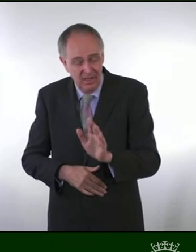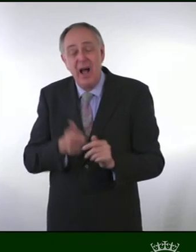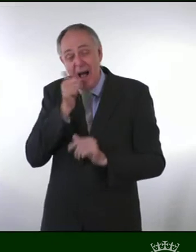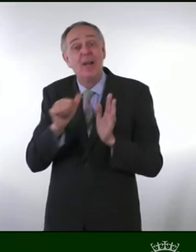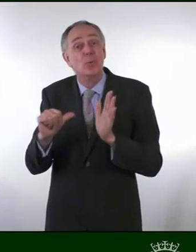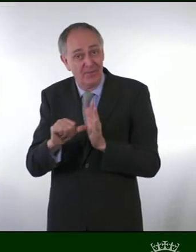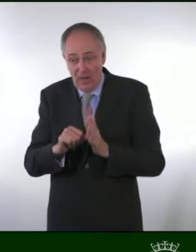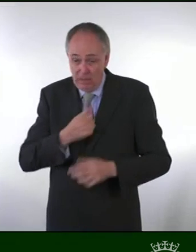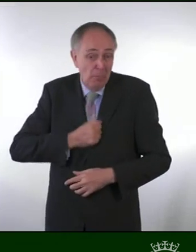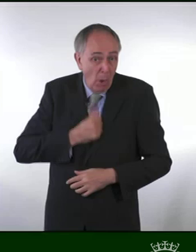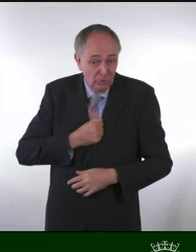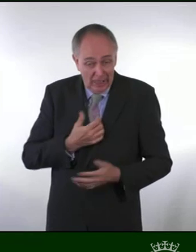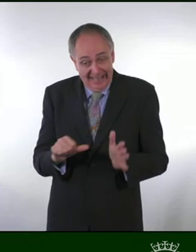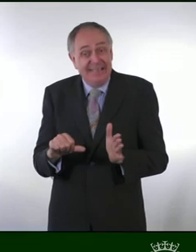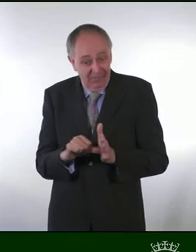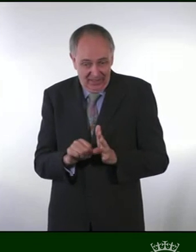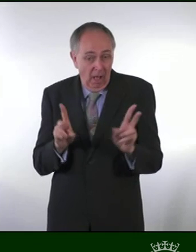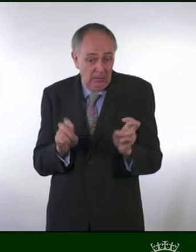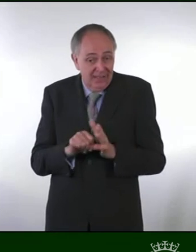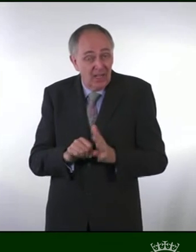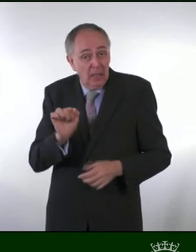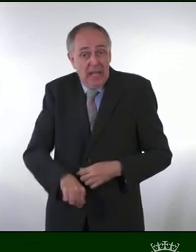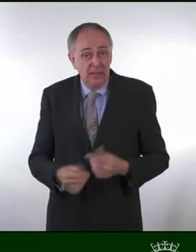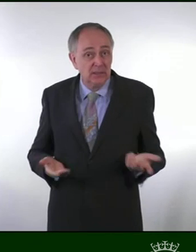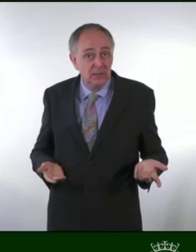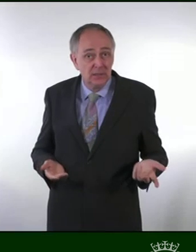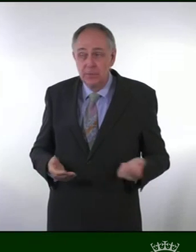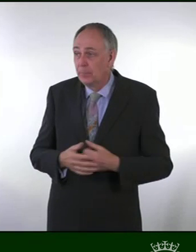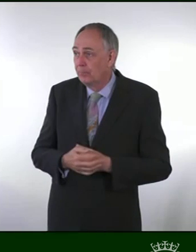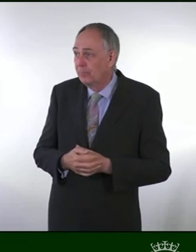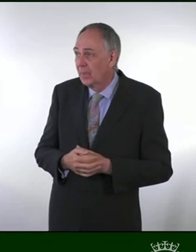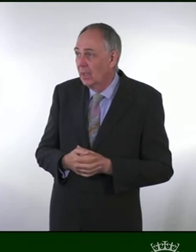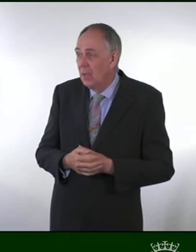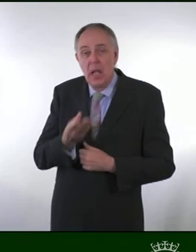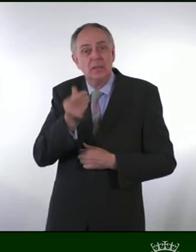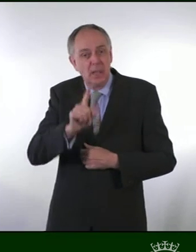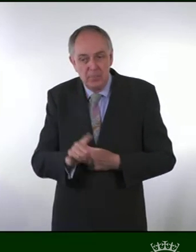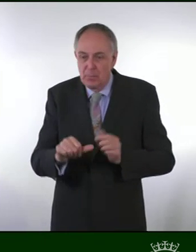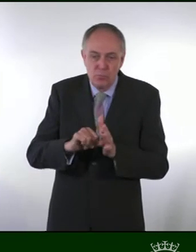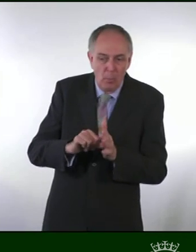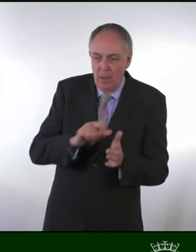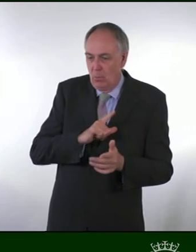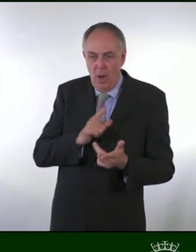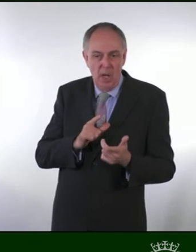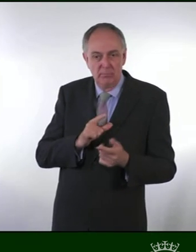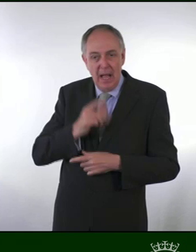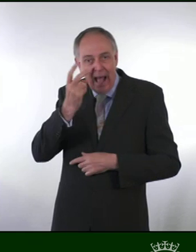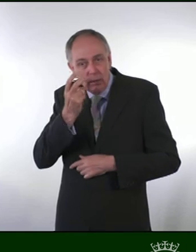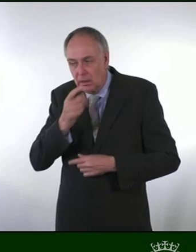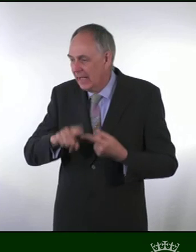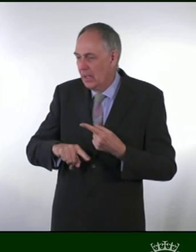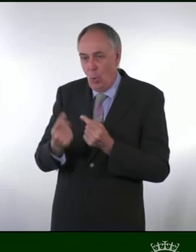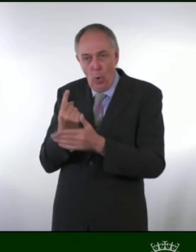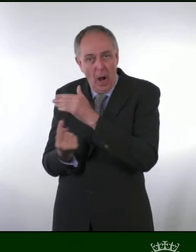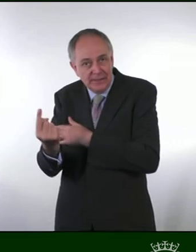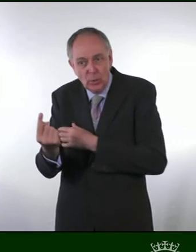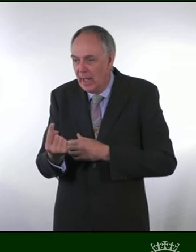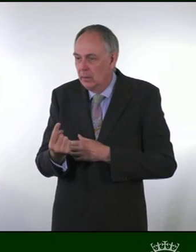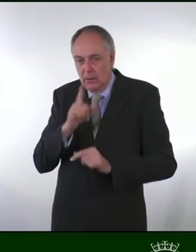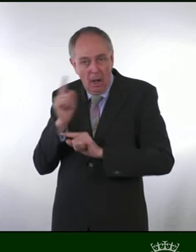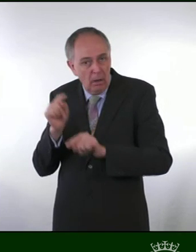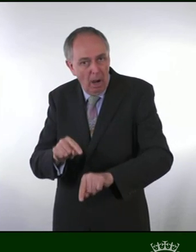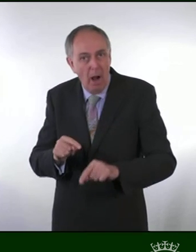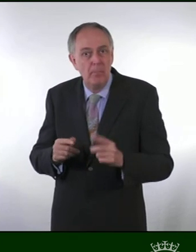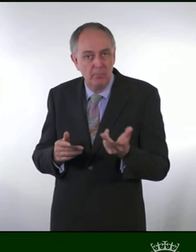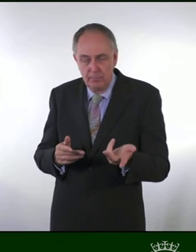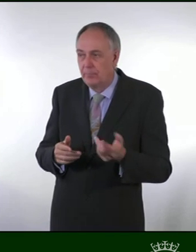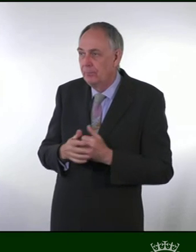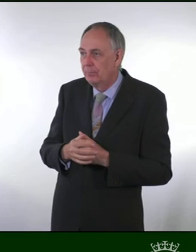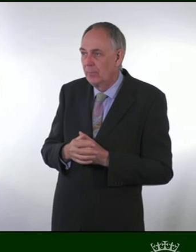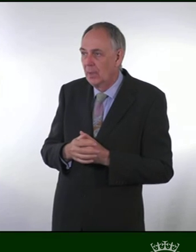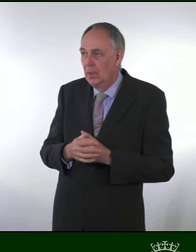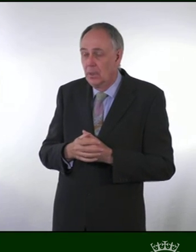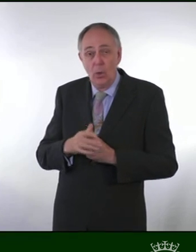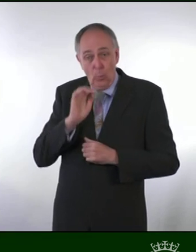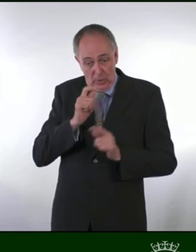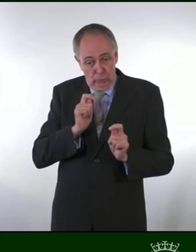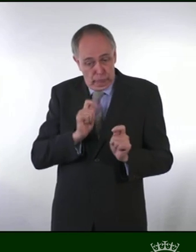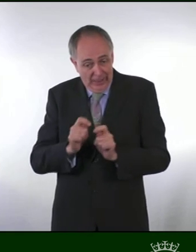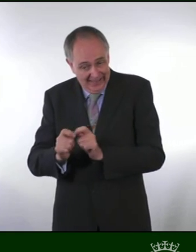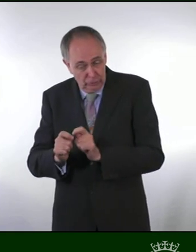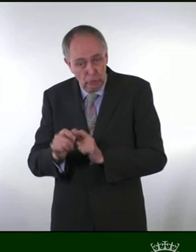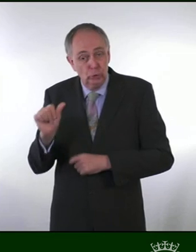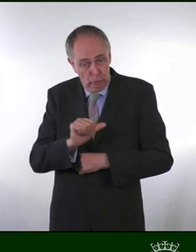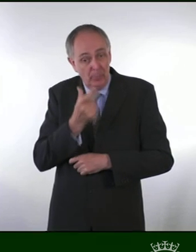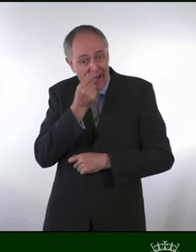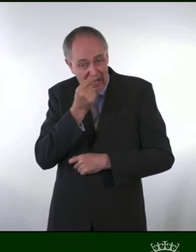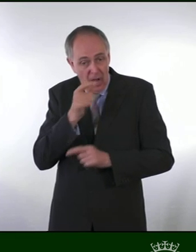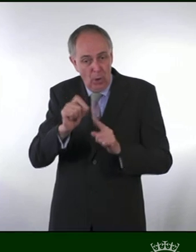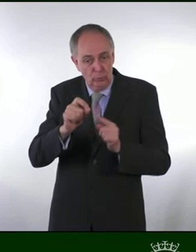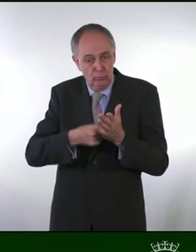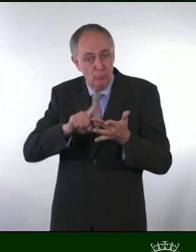I apologise to all those who have particular difficulties with it because they are shielded or because they are elderly, and it is vital that, through the change we are making today, they should be able to vote by proxy.